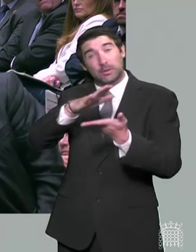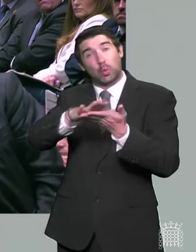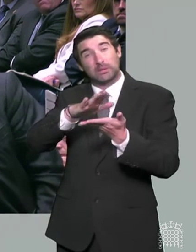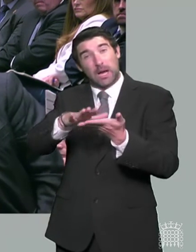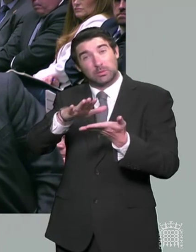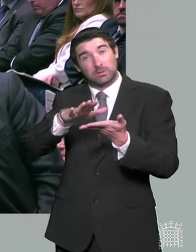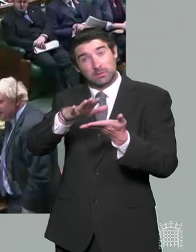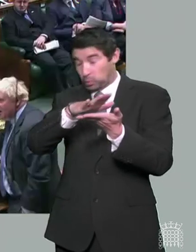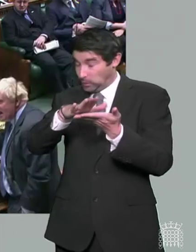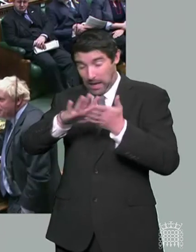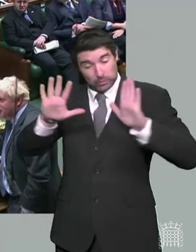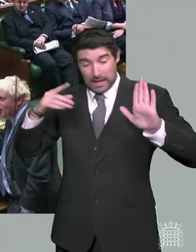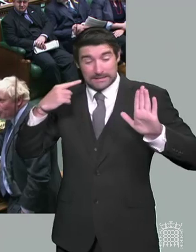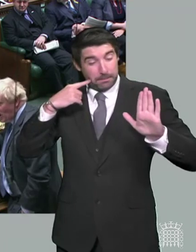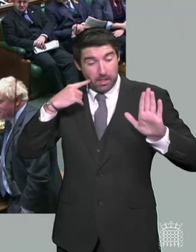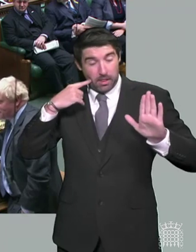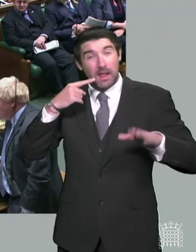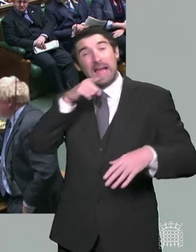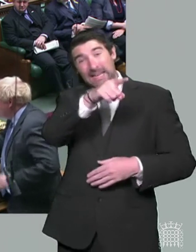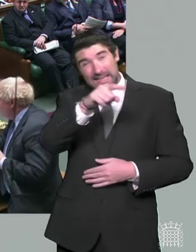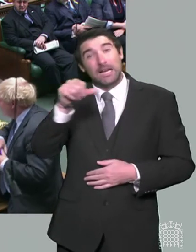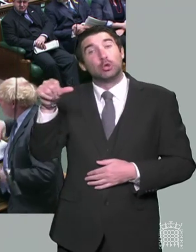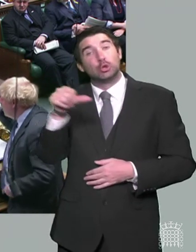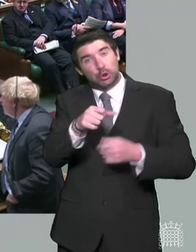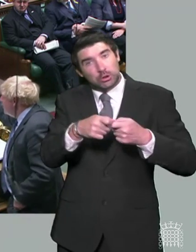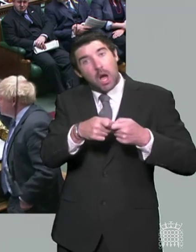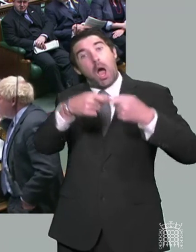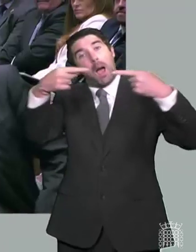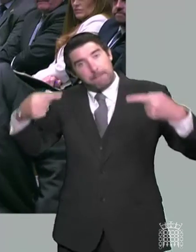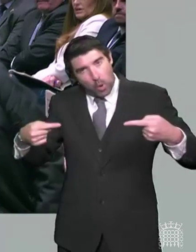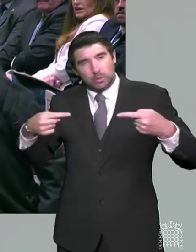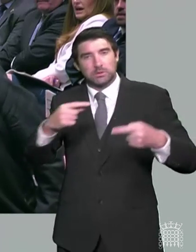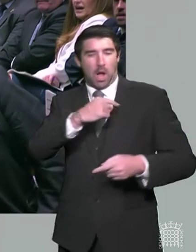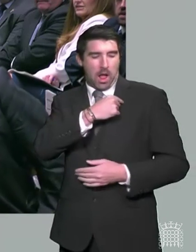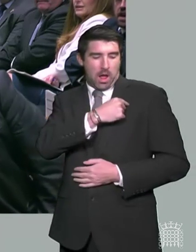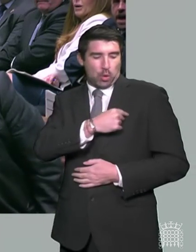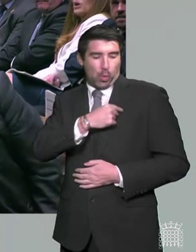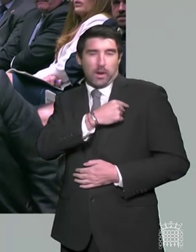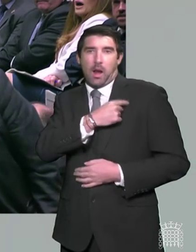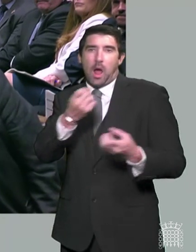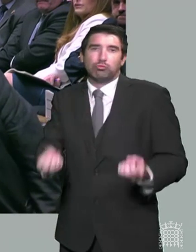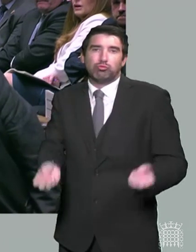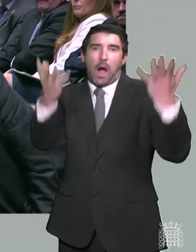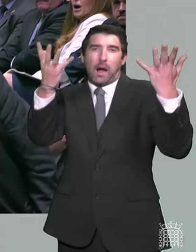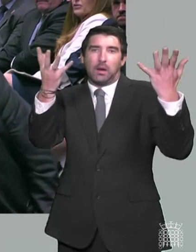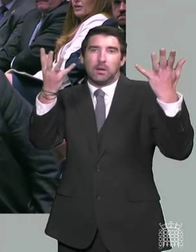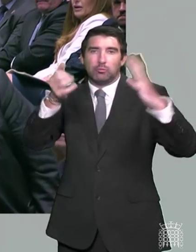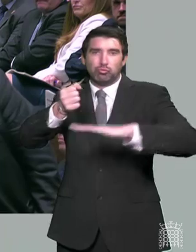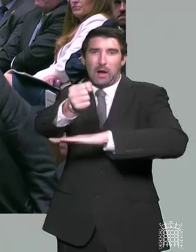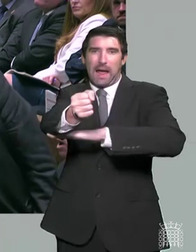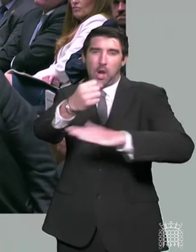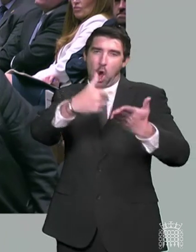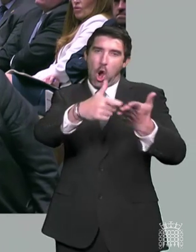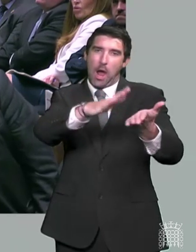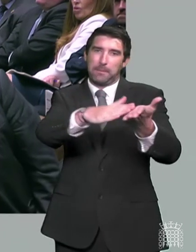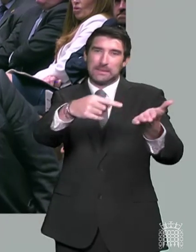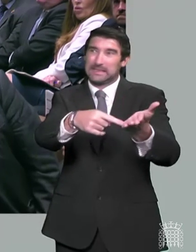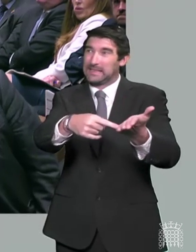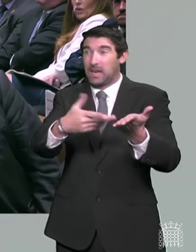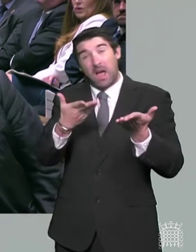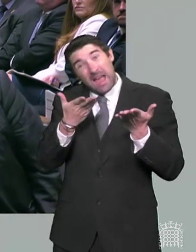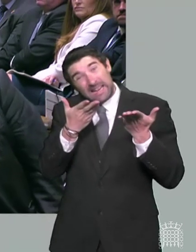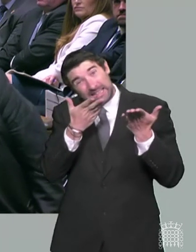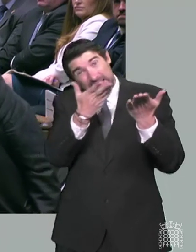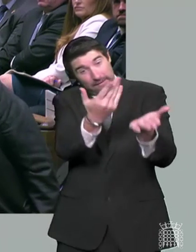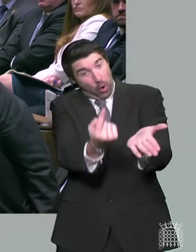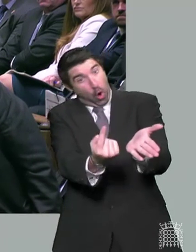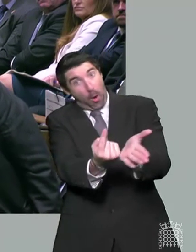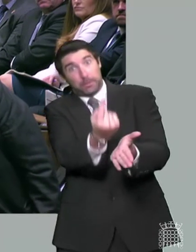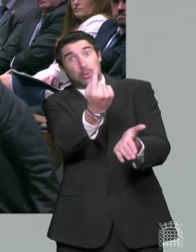He can oppose Labour’s rail strikes right now— He can disagree; I will give him that opportunity.